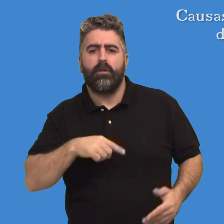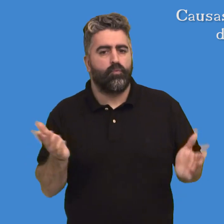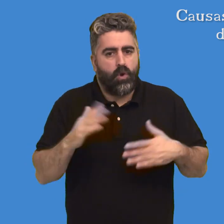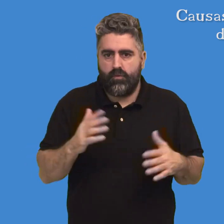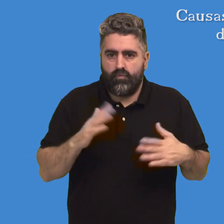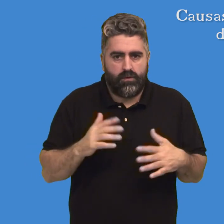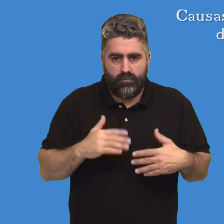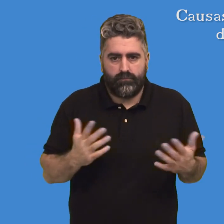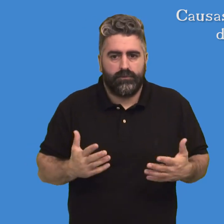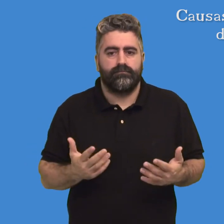haber no